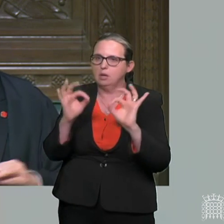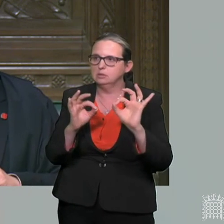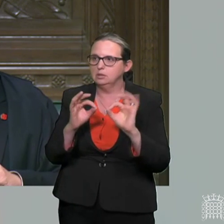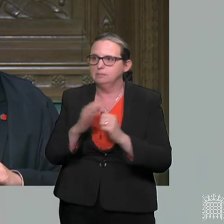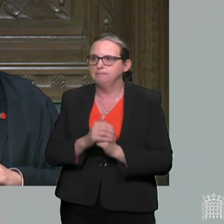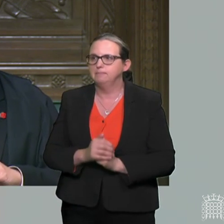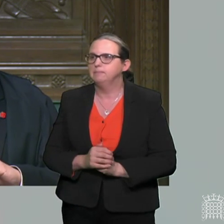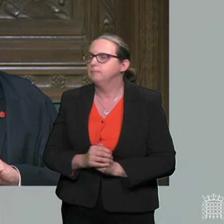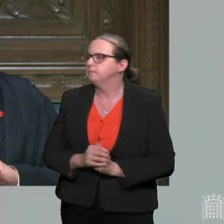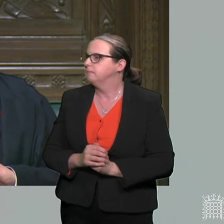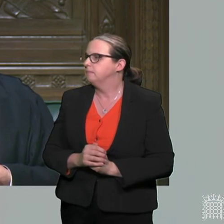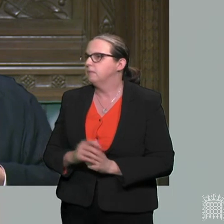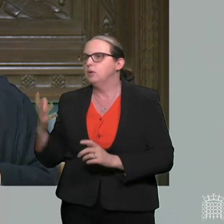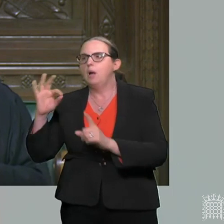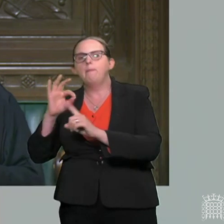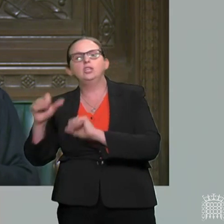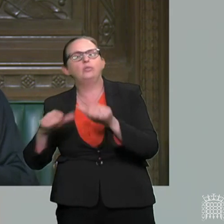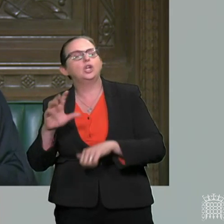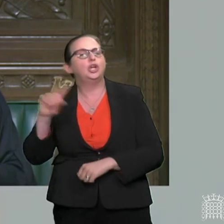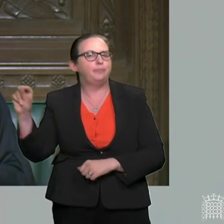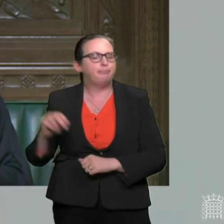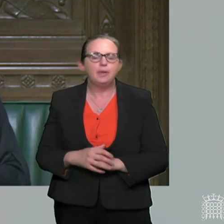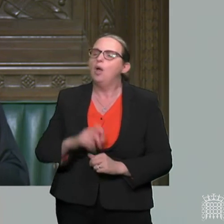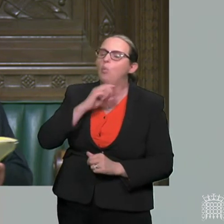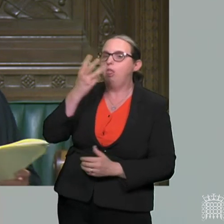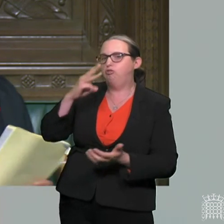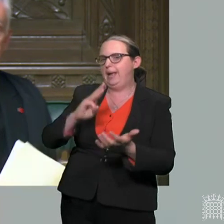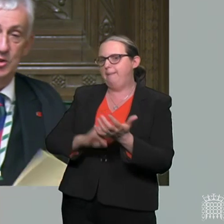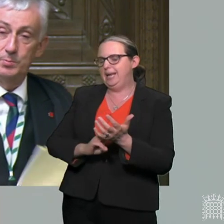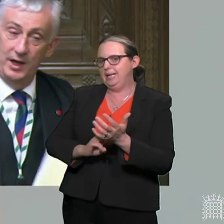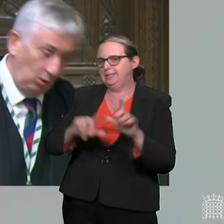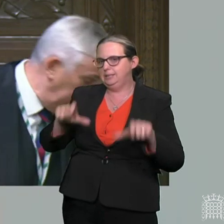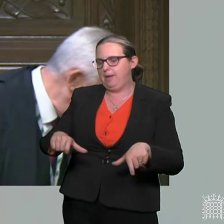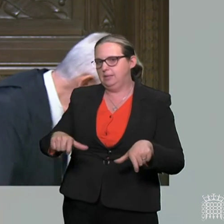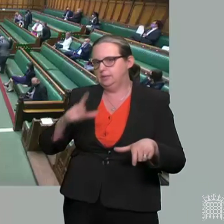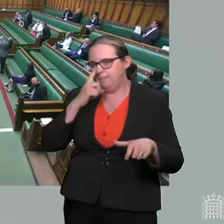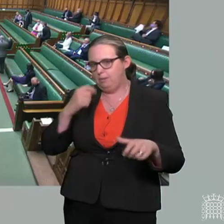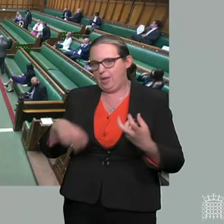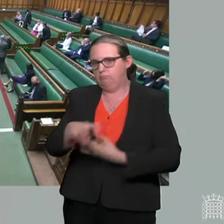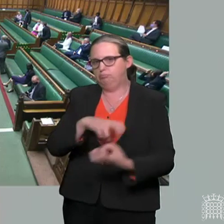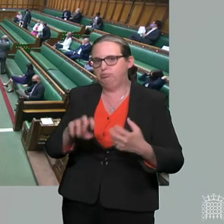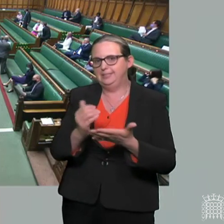There will be no points of order now. I am now suspending the House for a few minutes, to enable the necessary arrangements for the next item of business to be made.